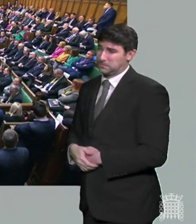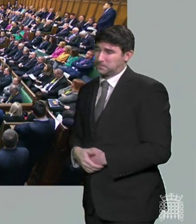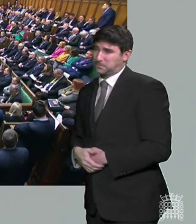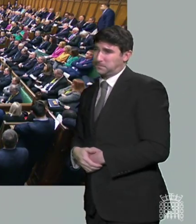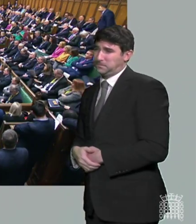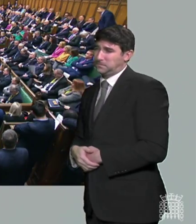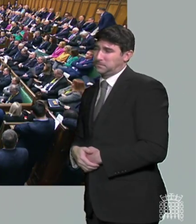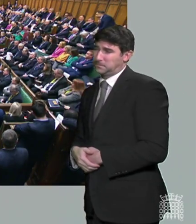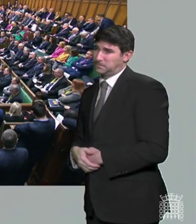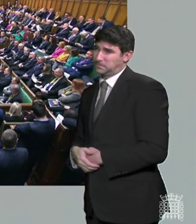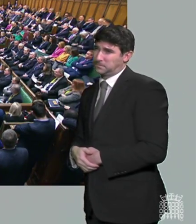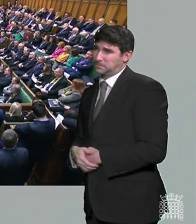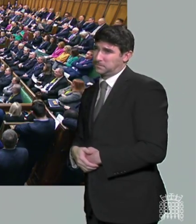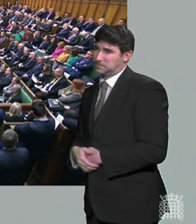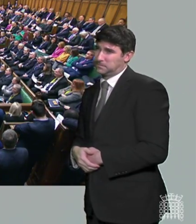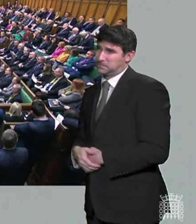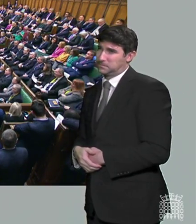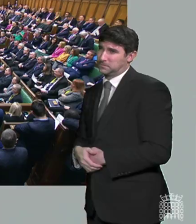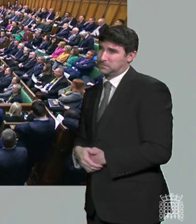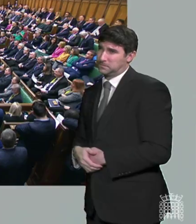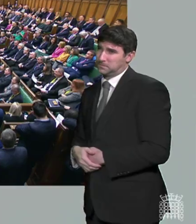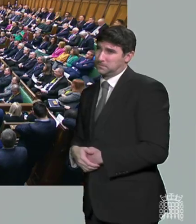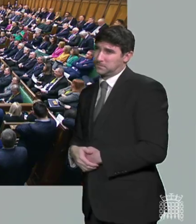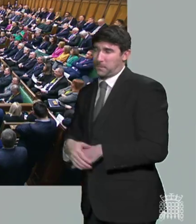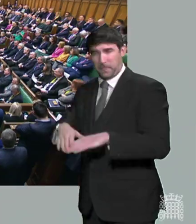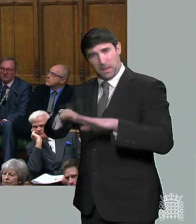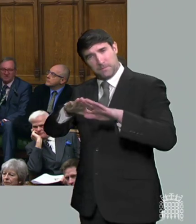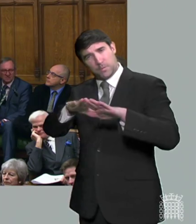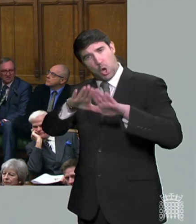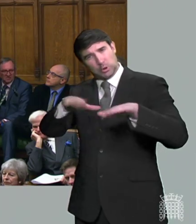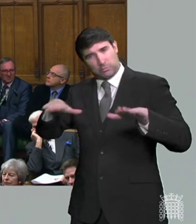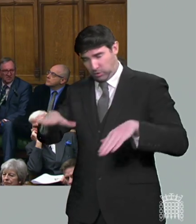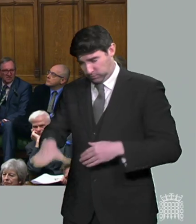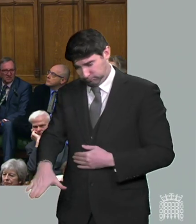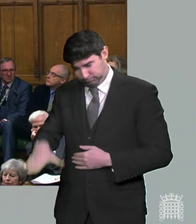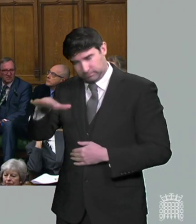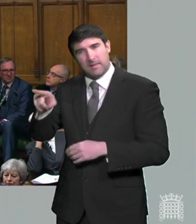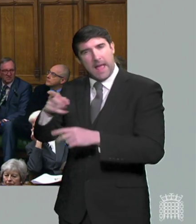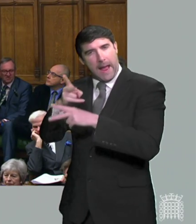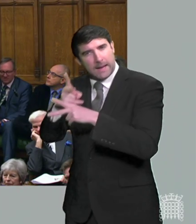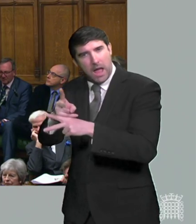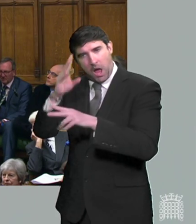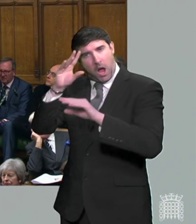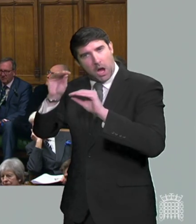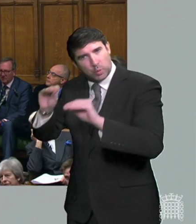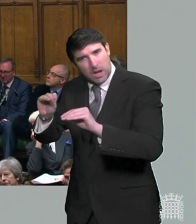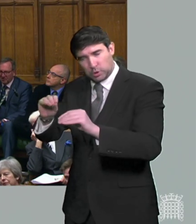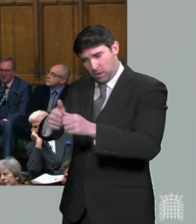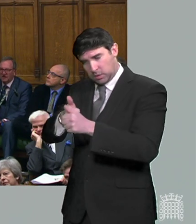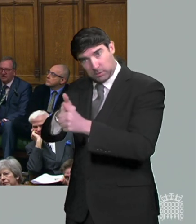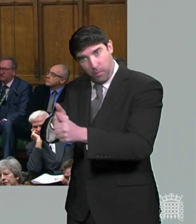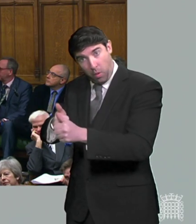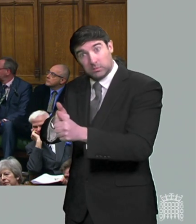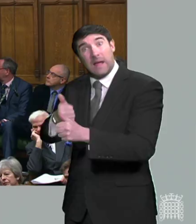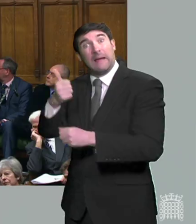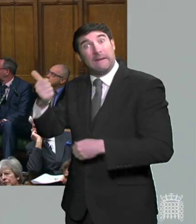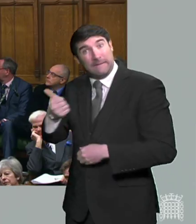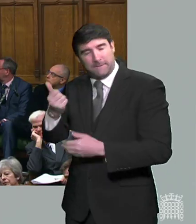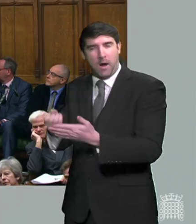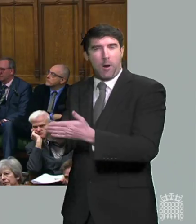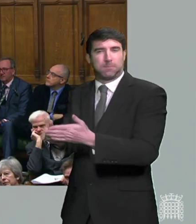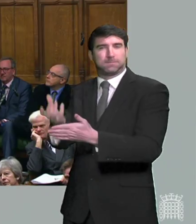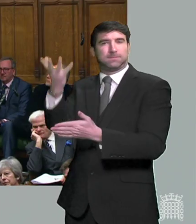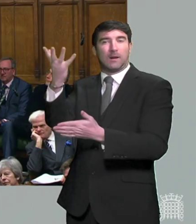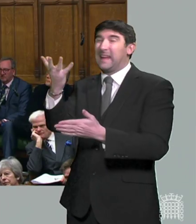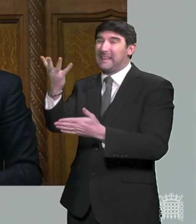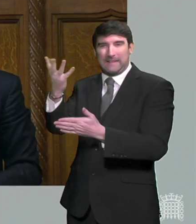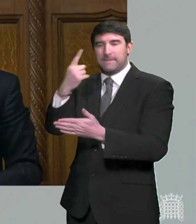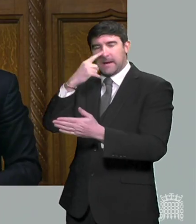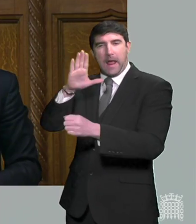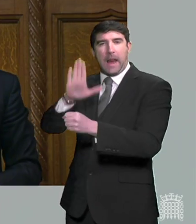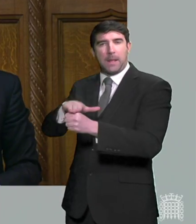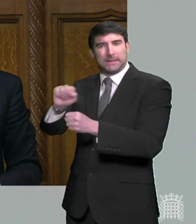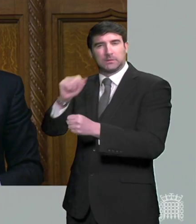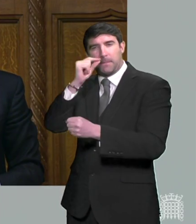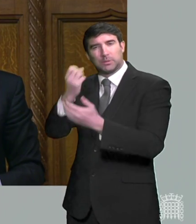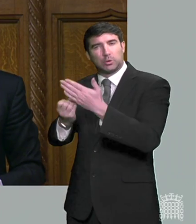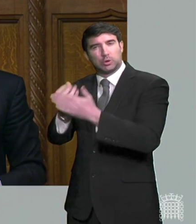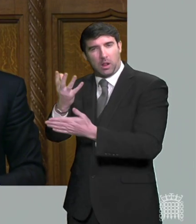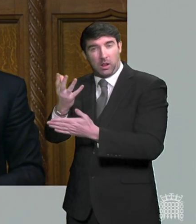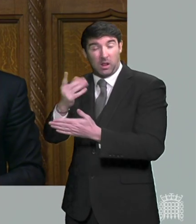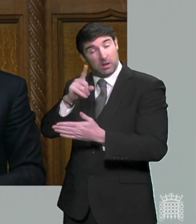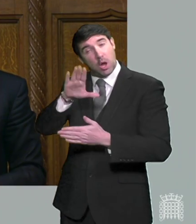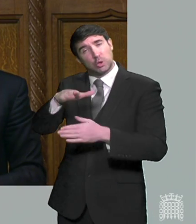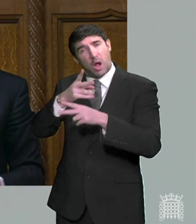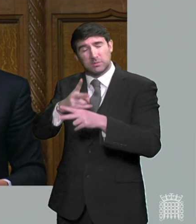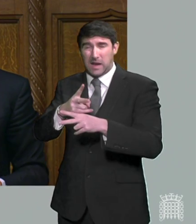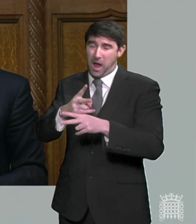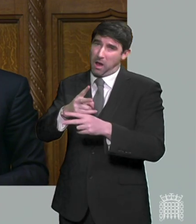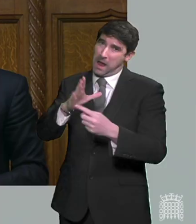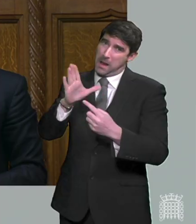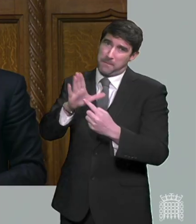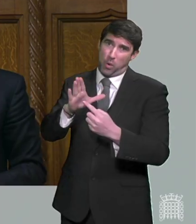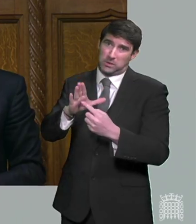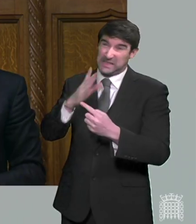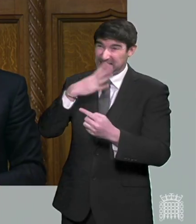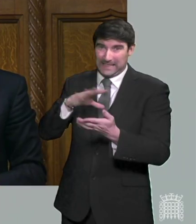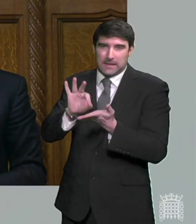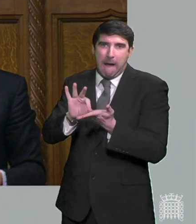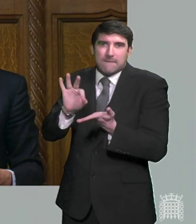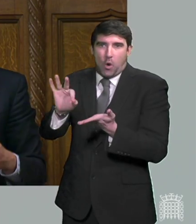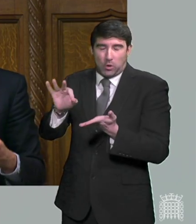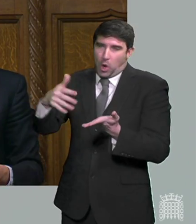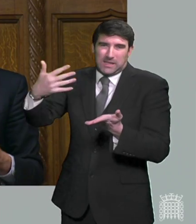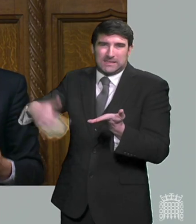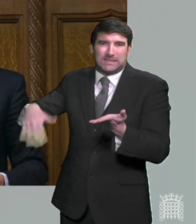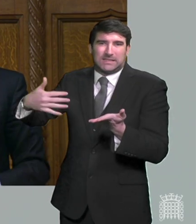The care, education and support that children receive in their earliest years has the biggest impact on their future life outcomes; that is why the affordability, accessibility and quality of childcare is so important for families in Eddisbury and right across the country.